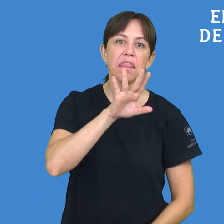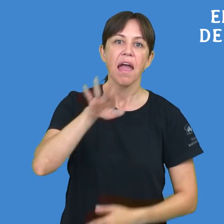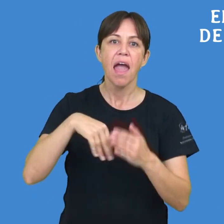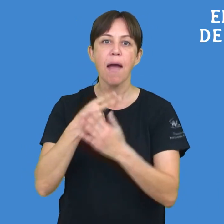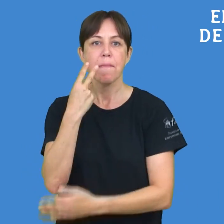hasta